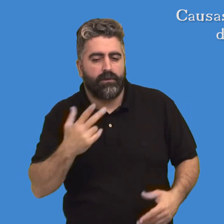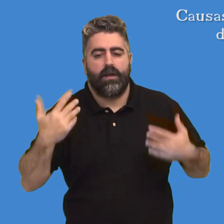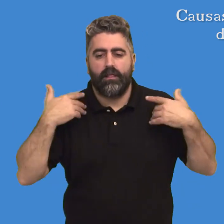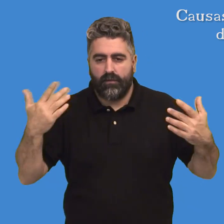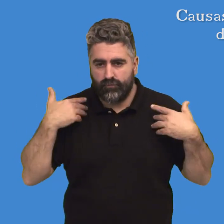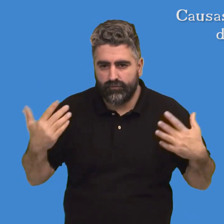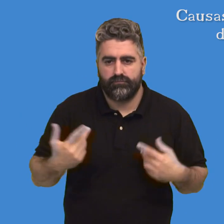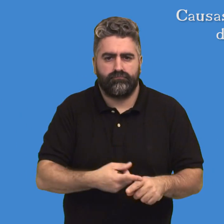ejercicio